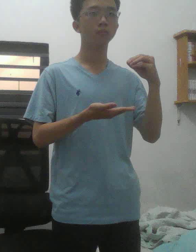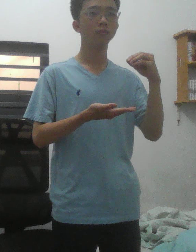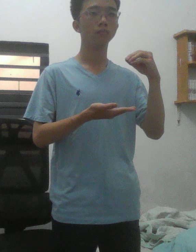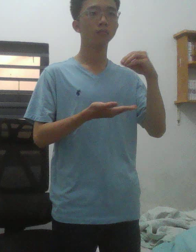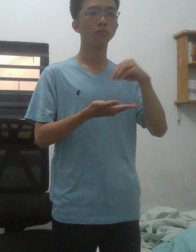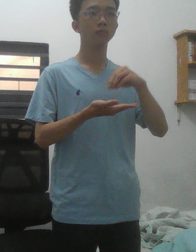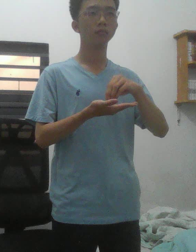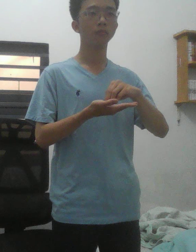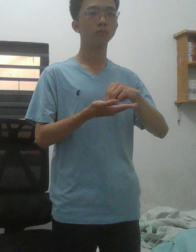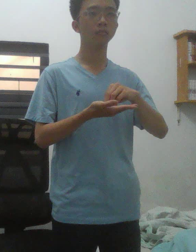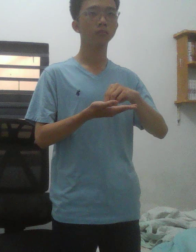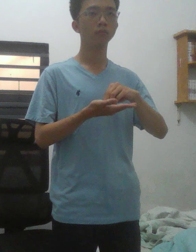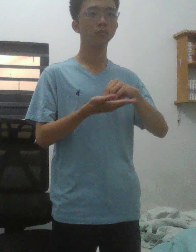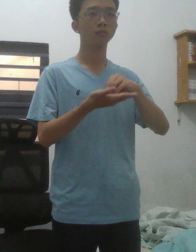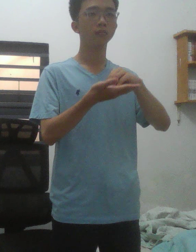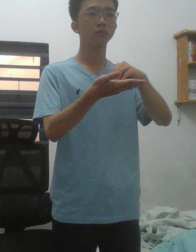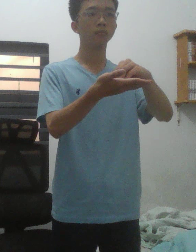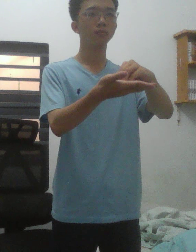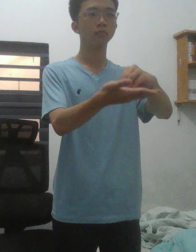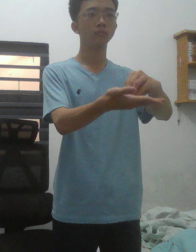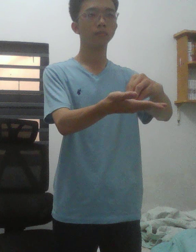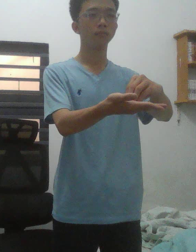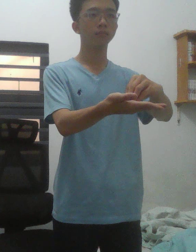san pham